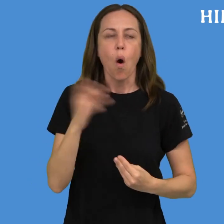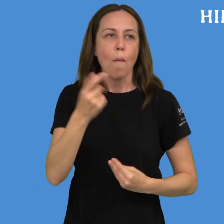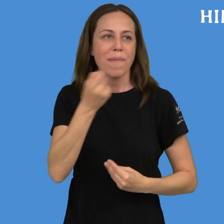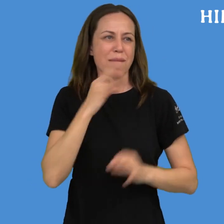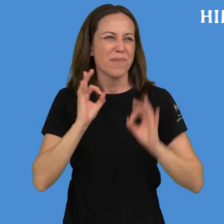droga